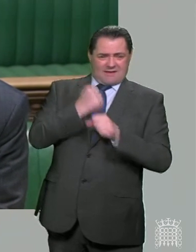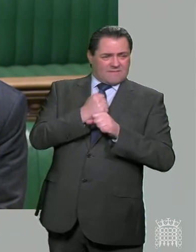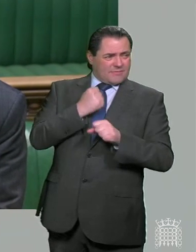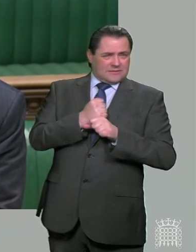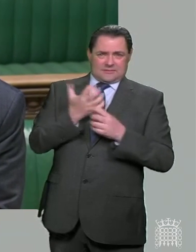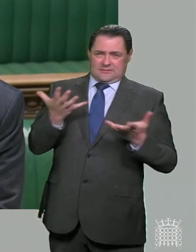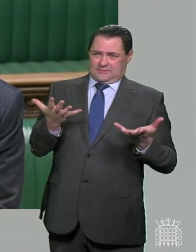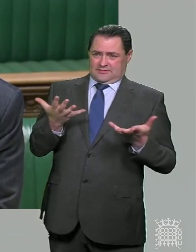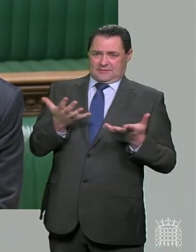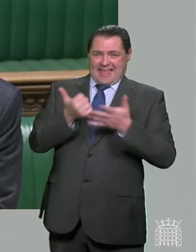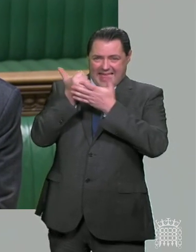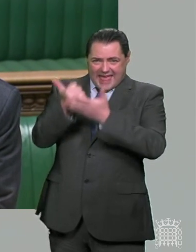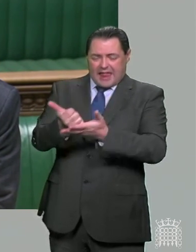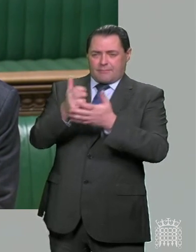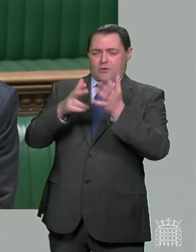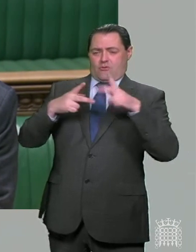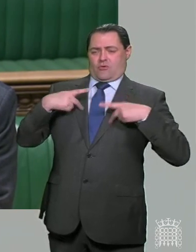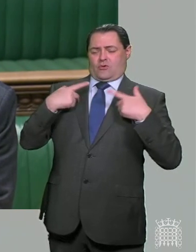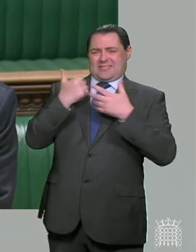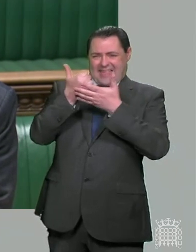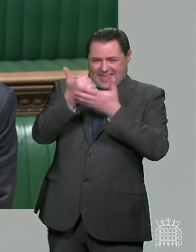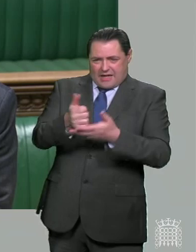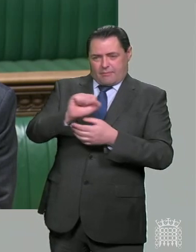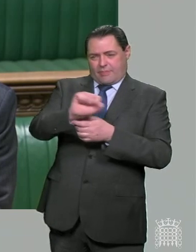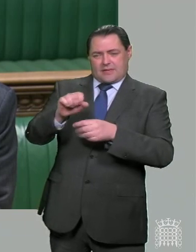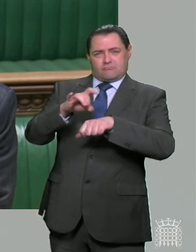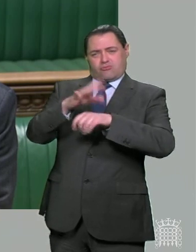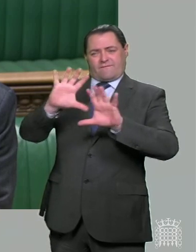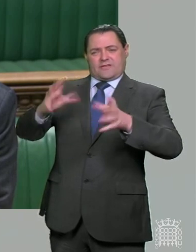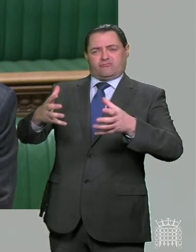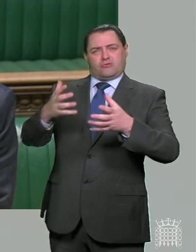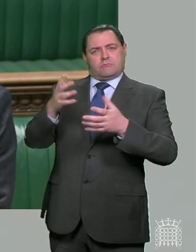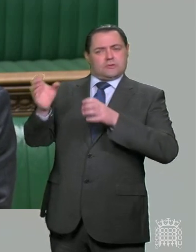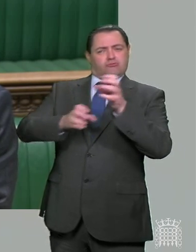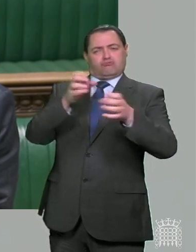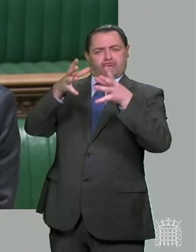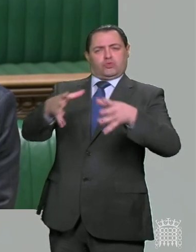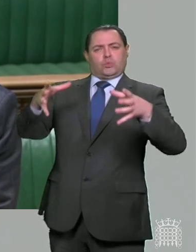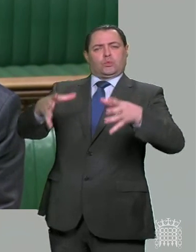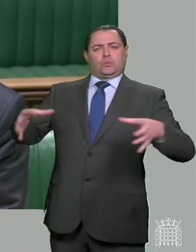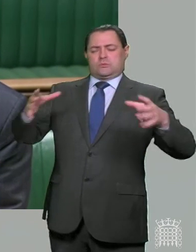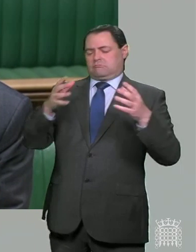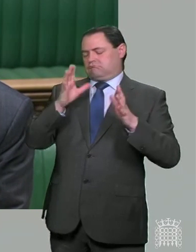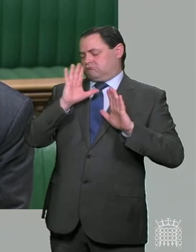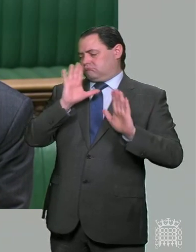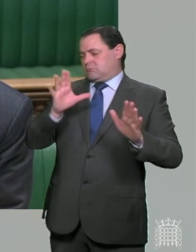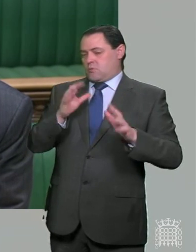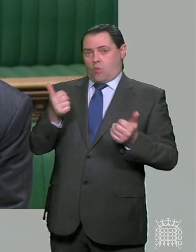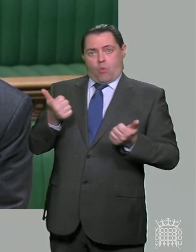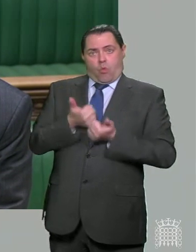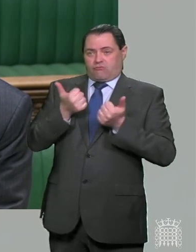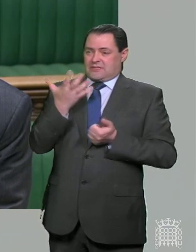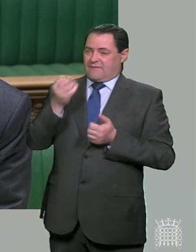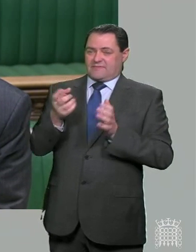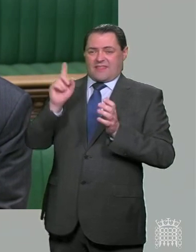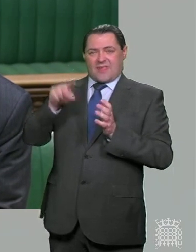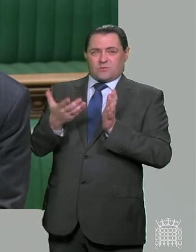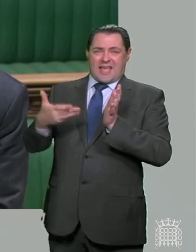Above all, we are helping the profession by recruiting more nurses than ever before.